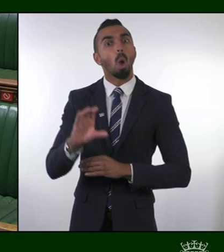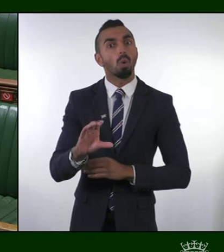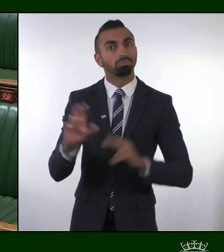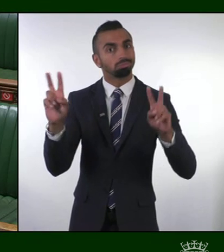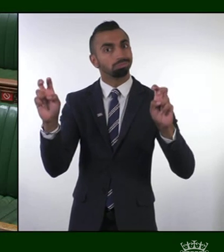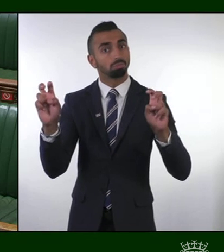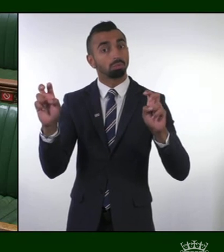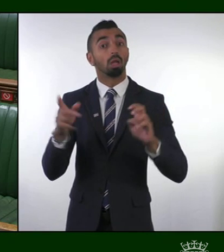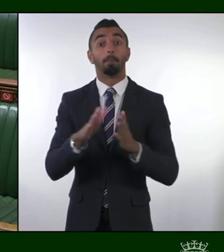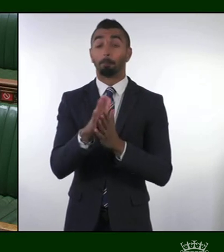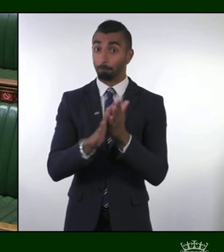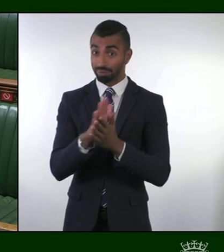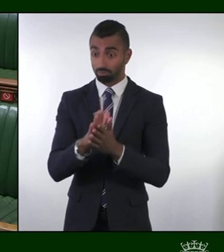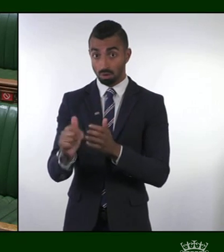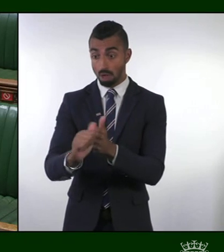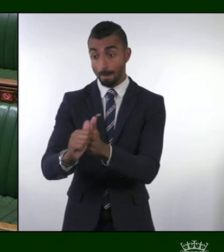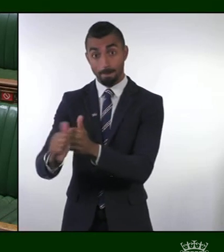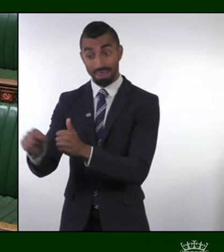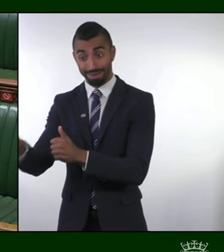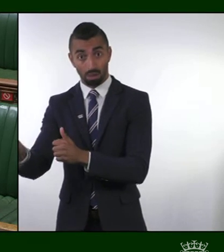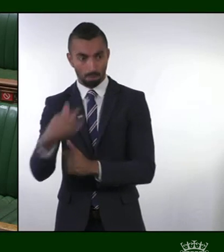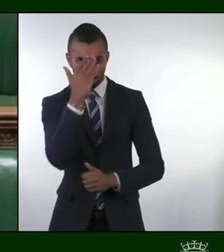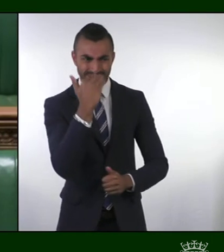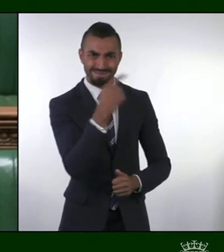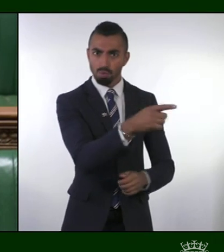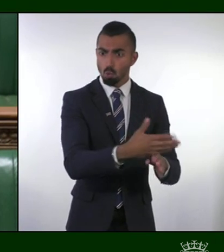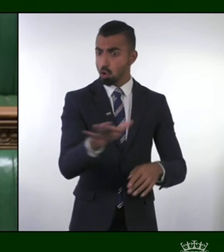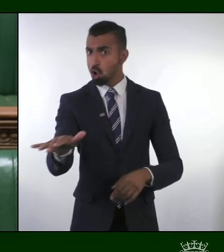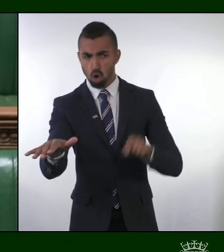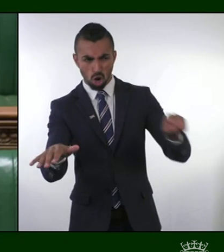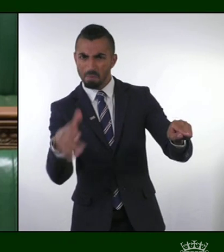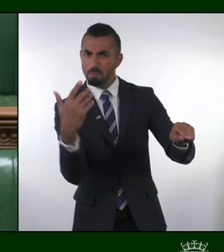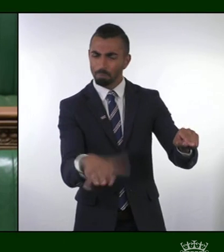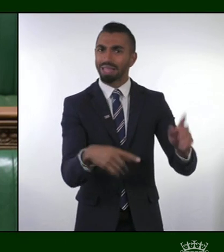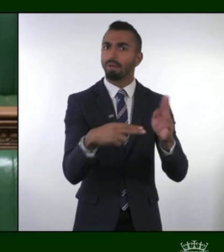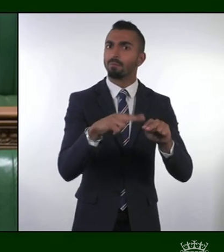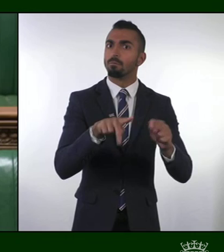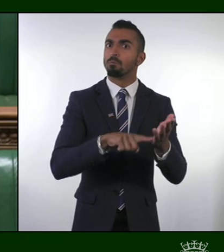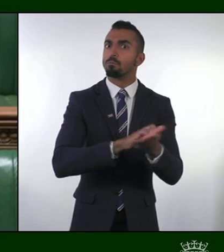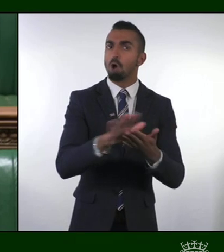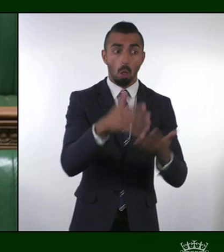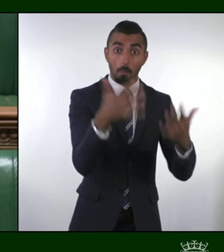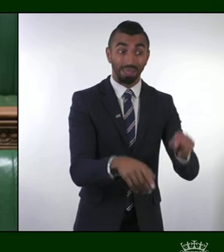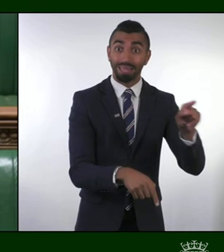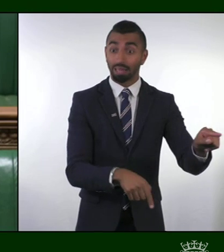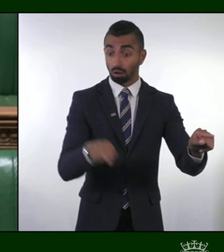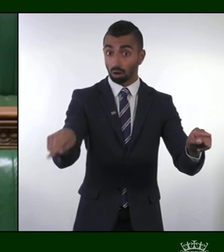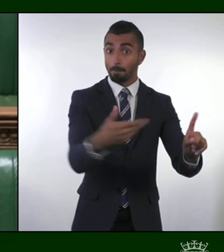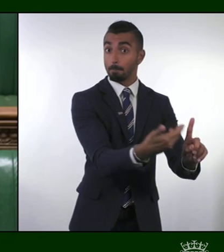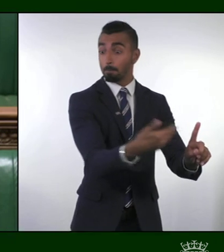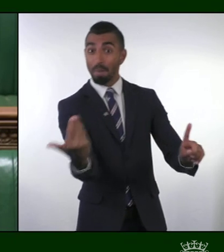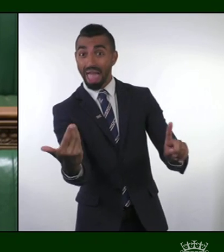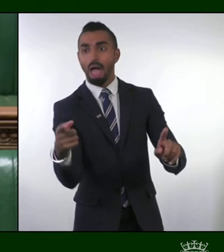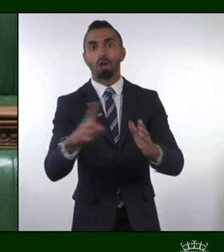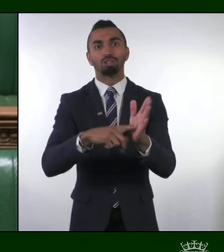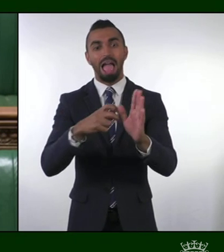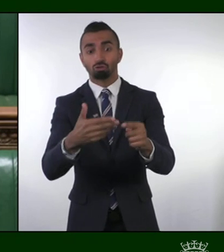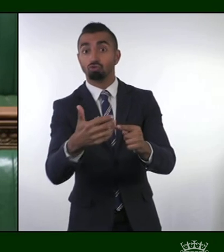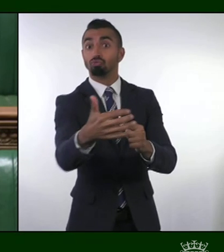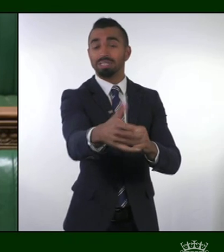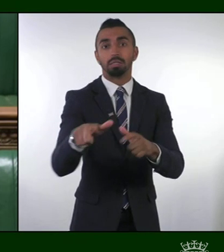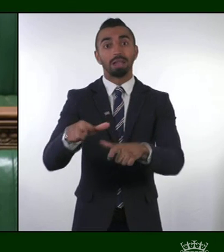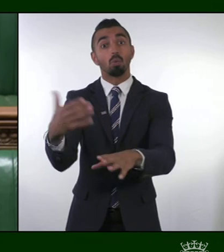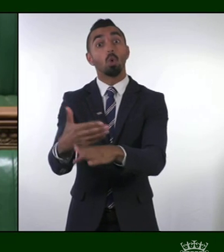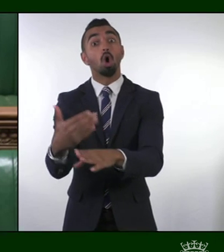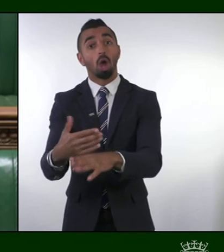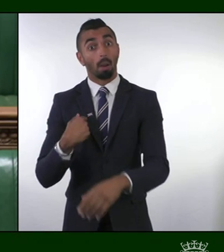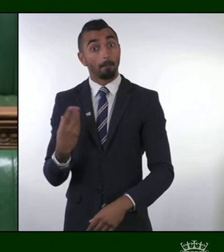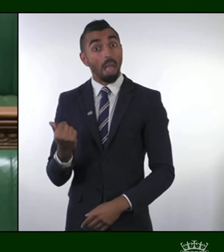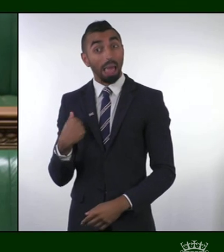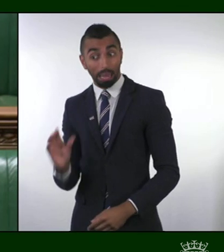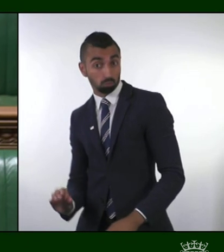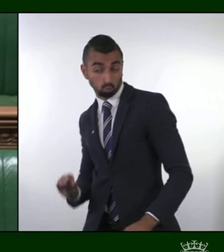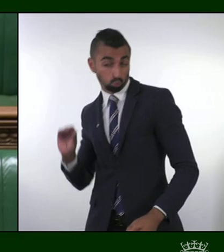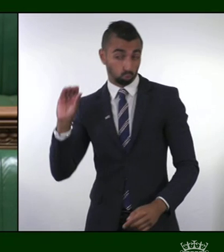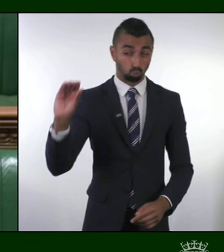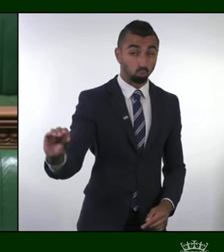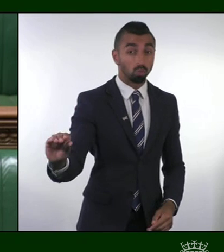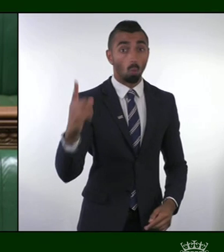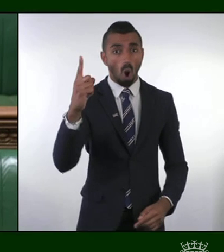If you are an employer and you bring back someone who was furloughed, and you continuously employ them through to January, we will pay you a £1,000 bonus per employee.